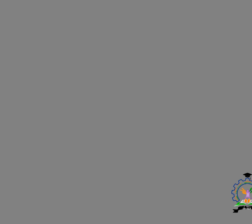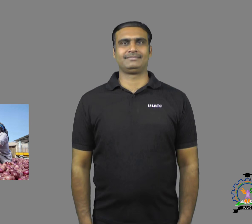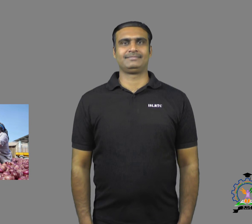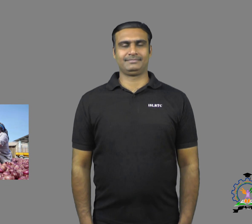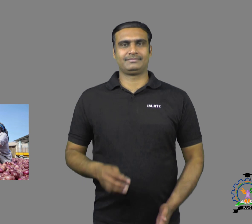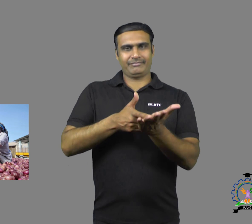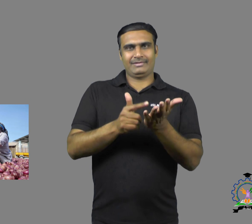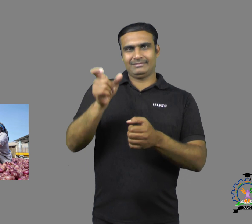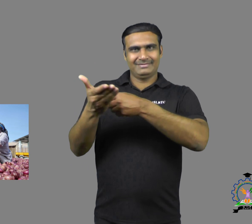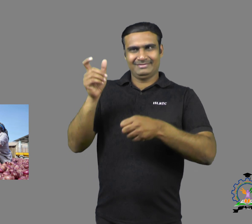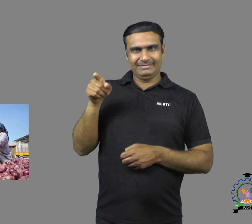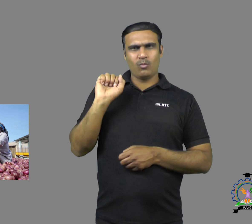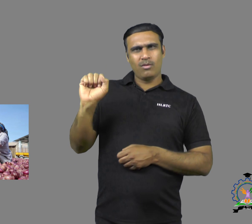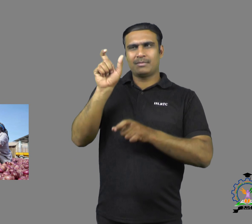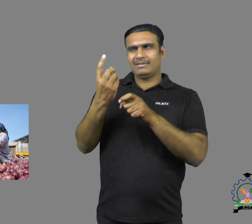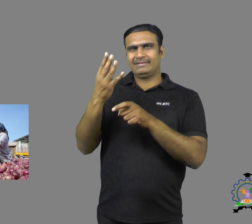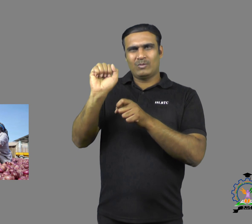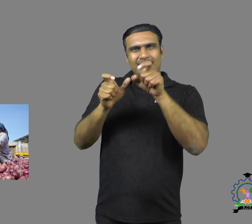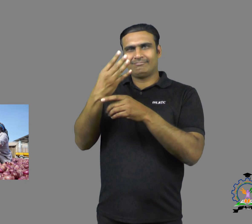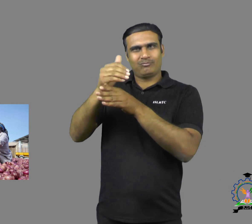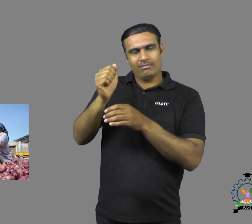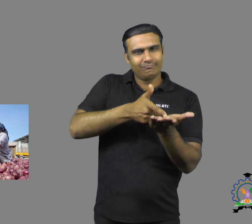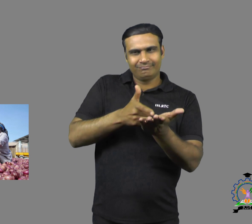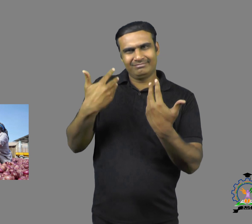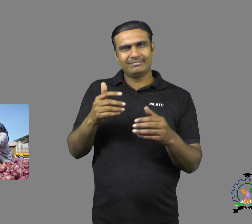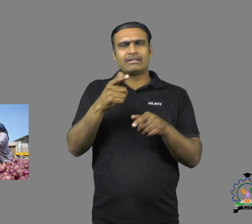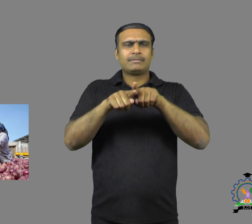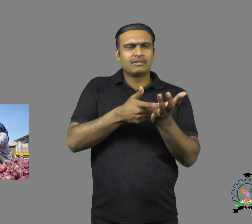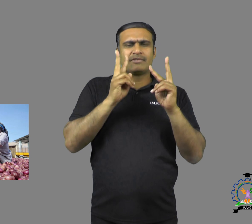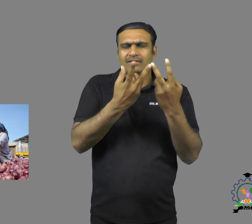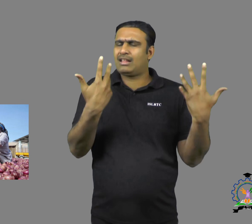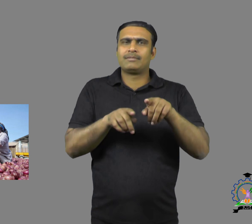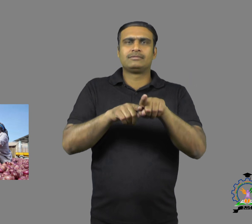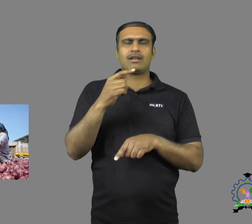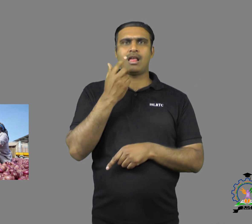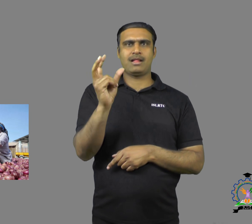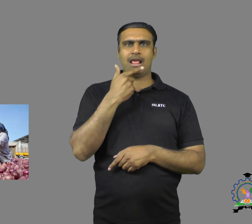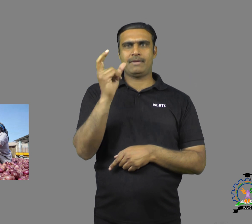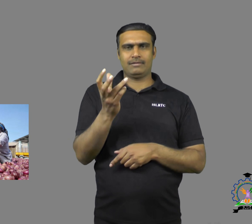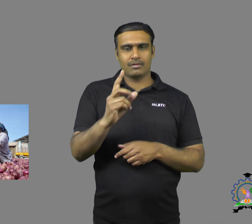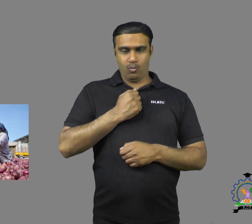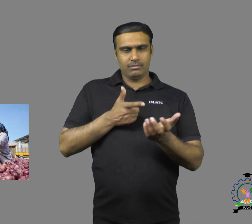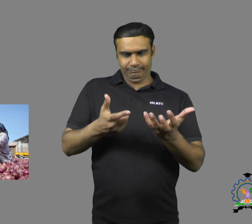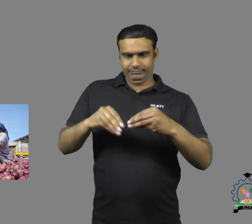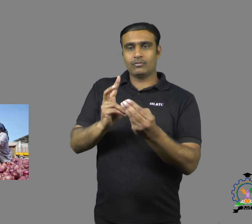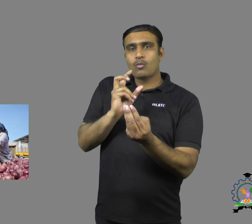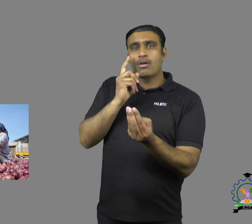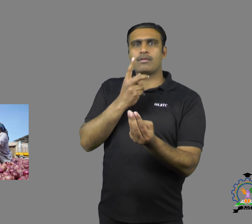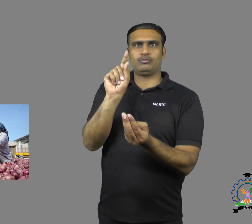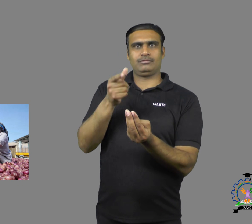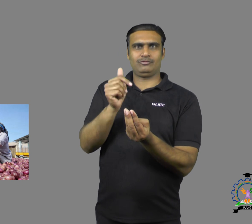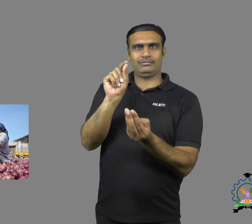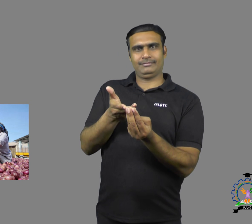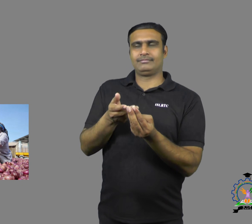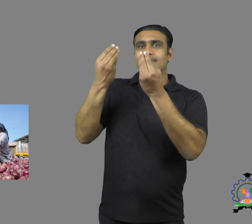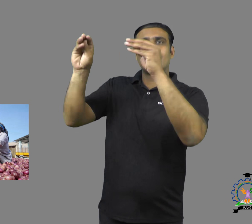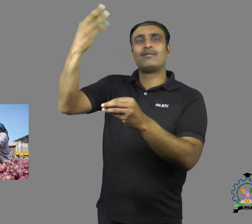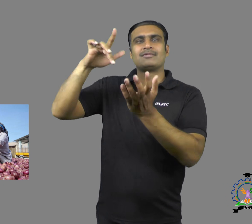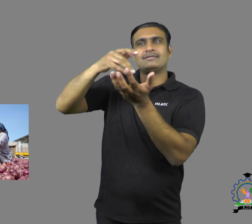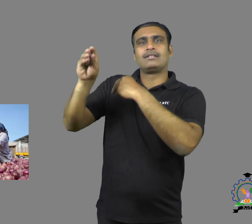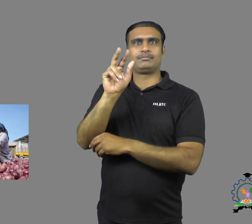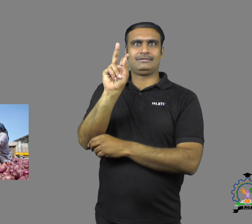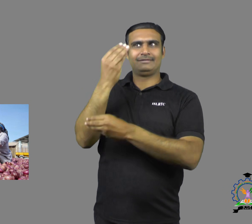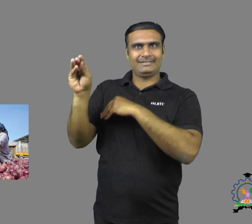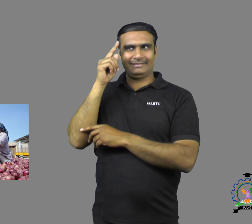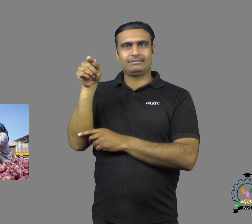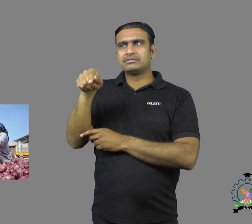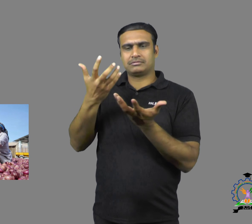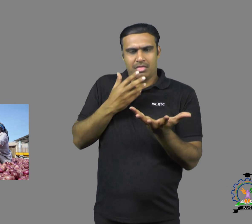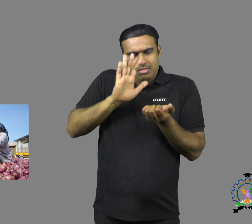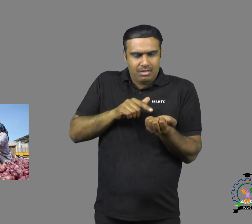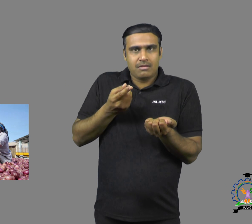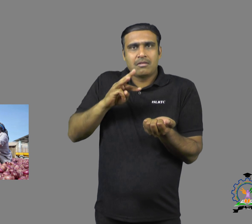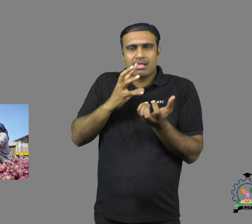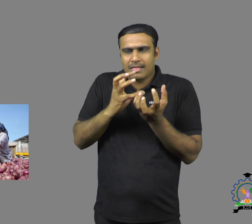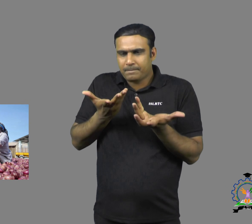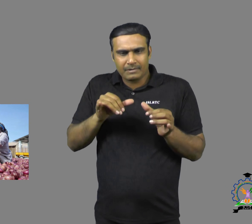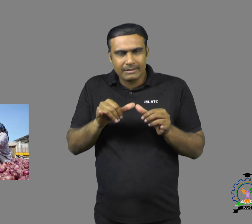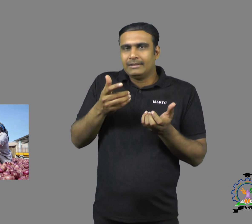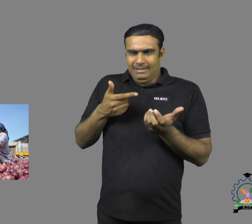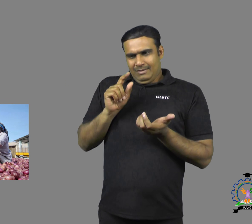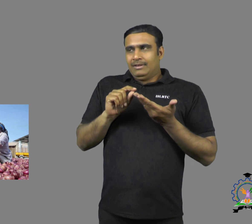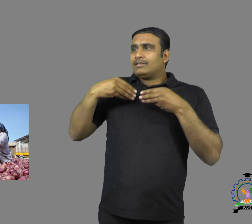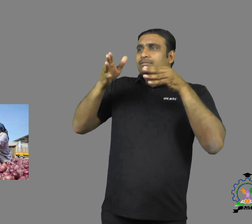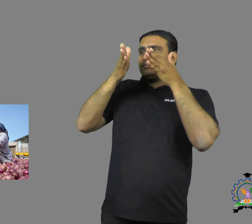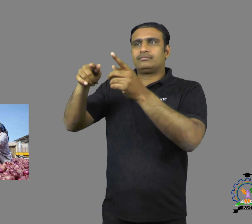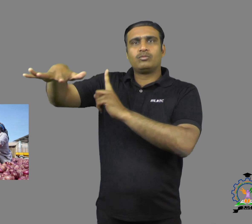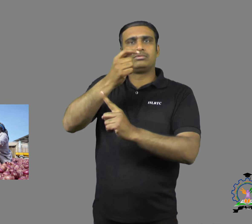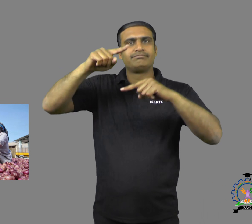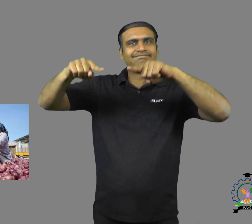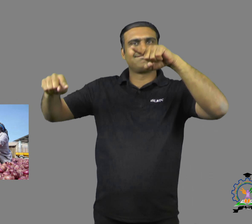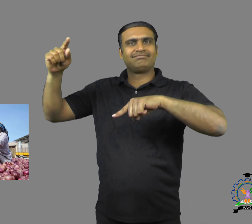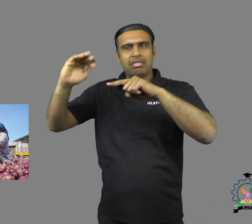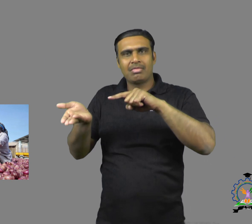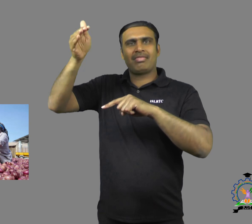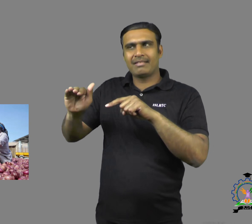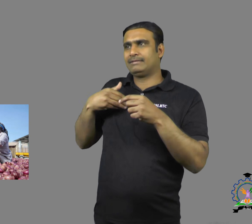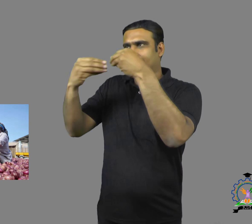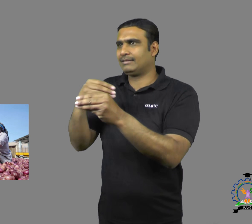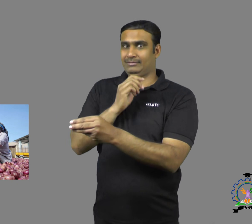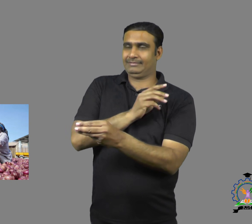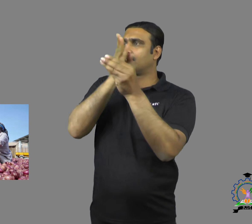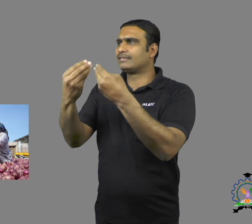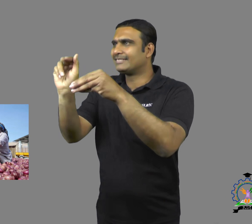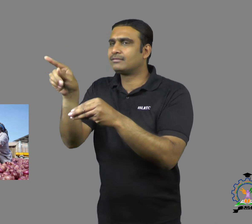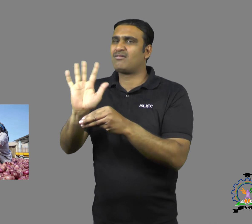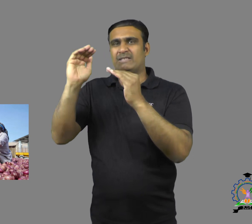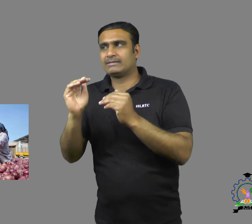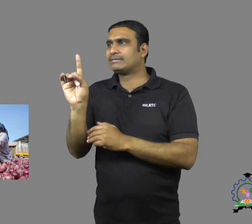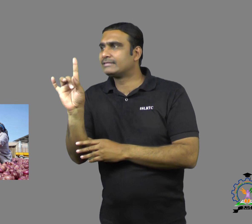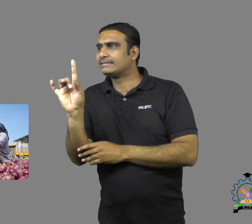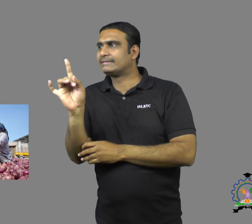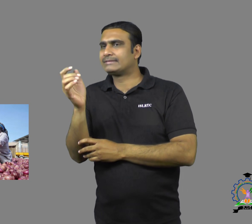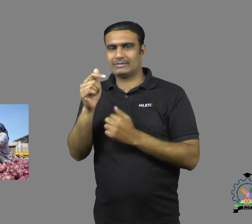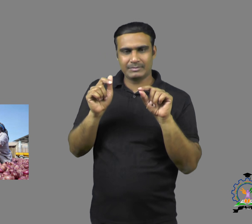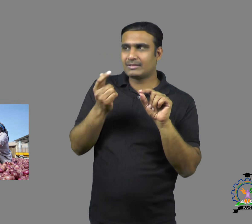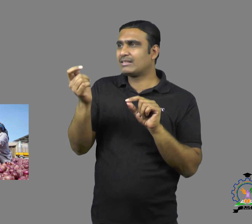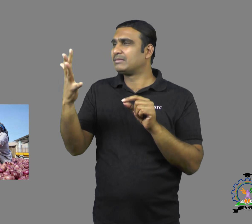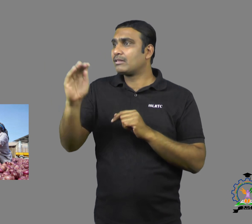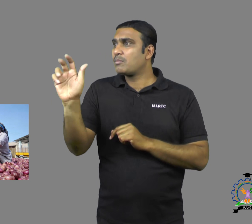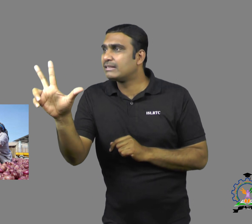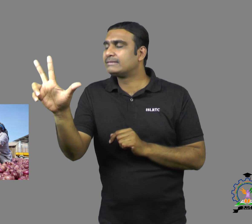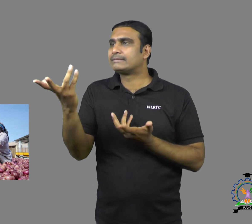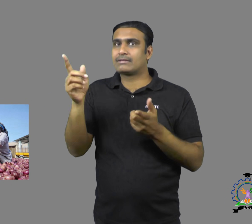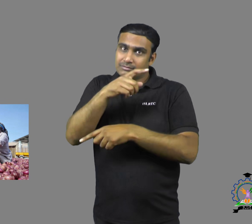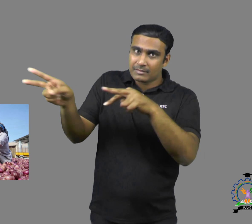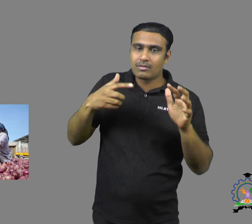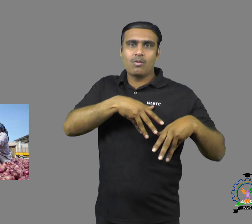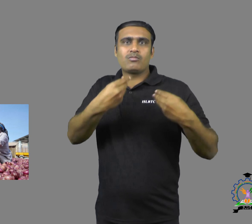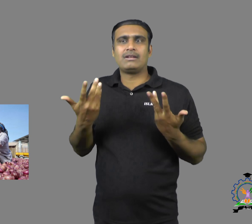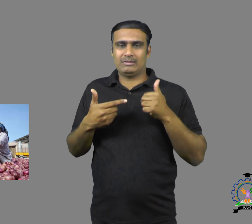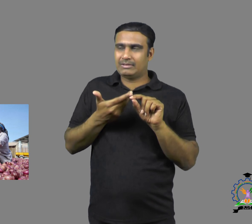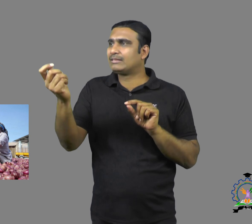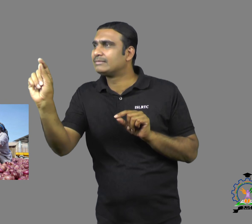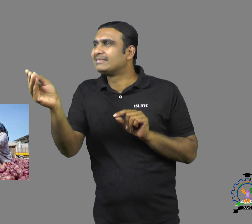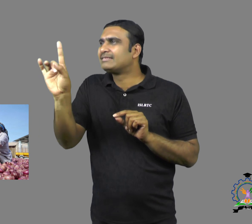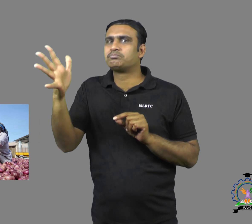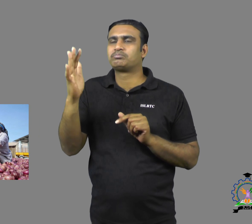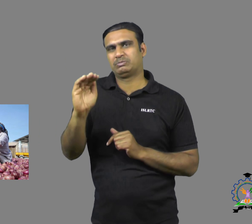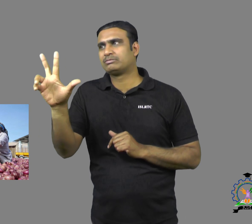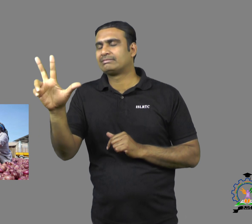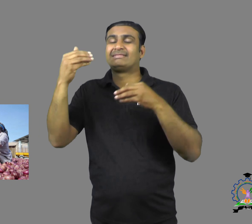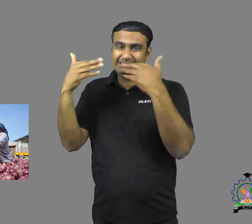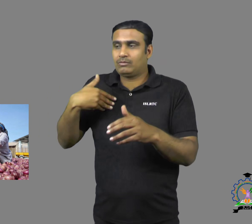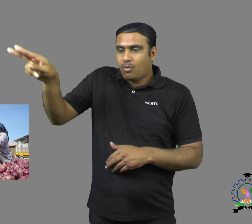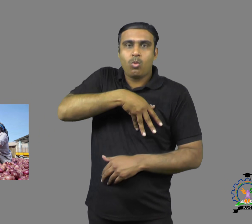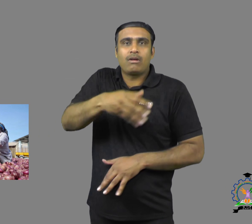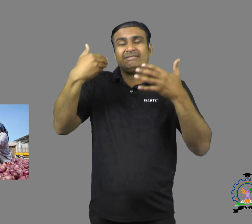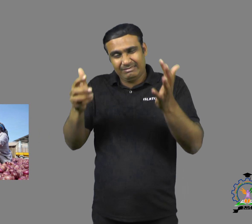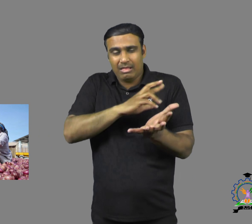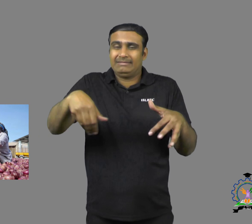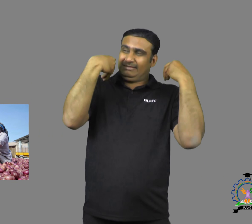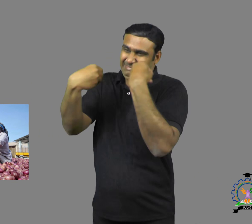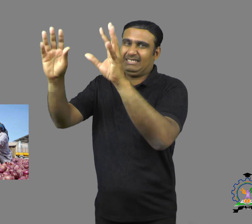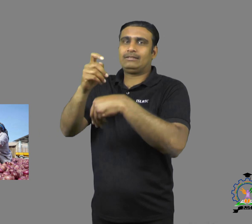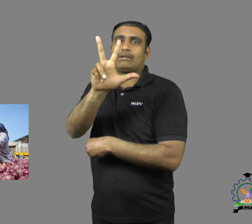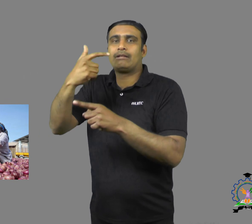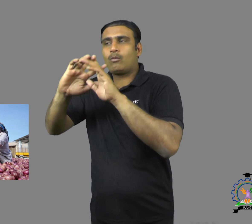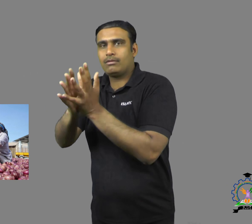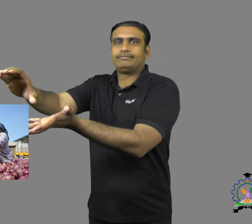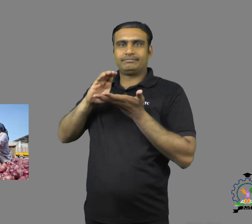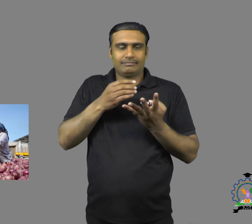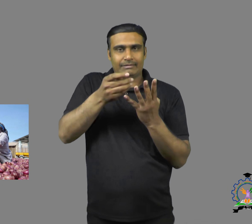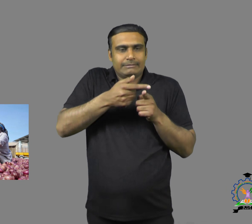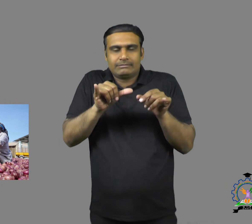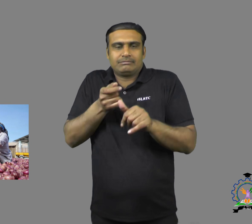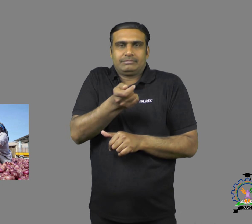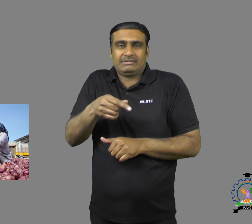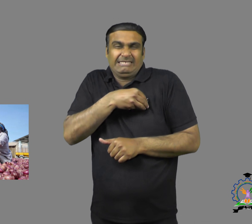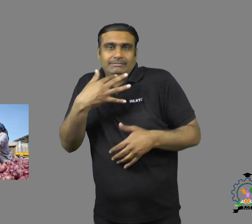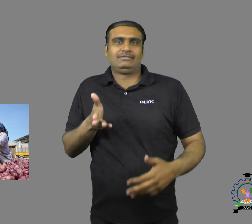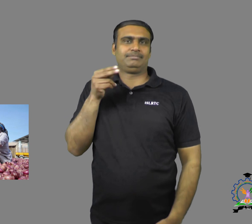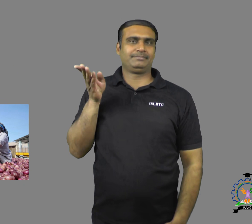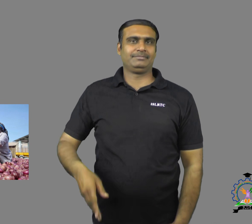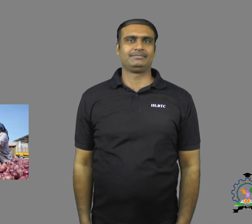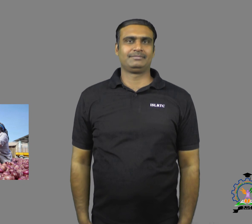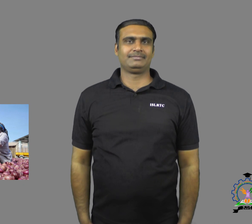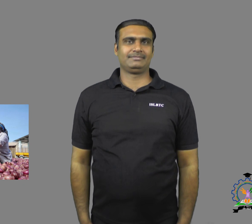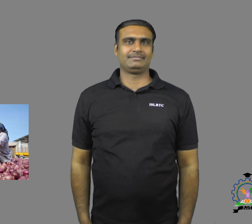Forced Sale